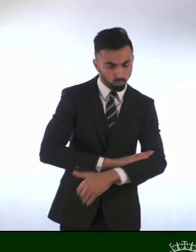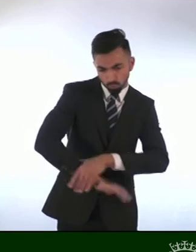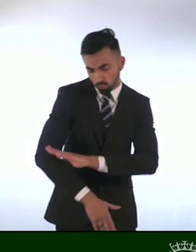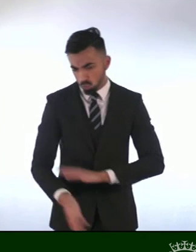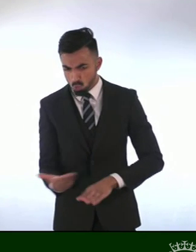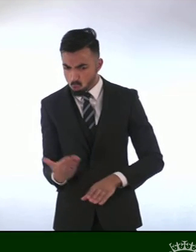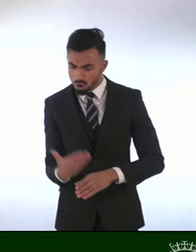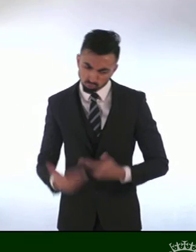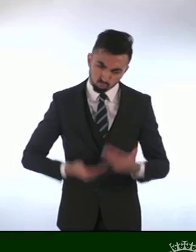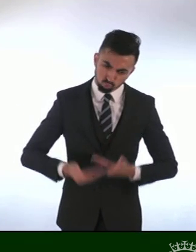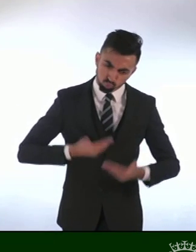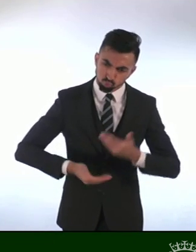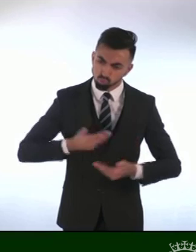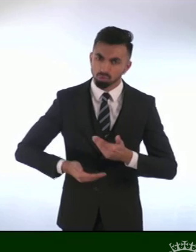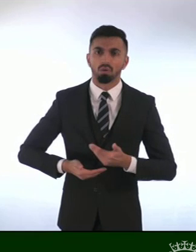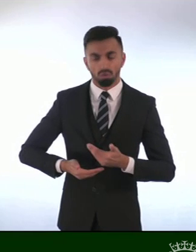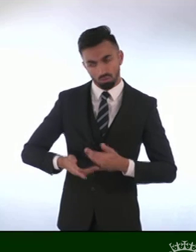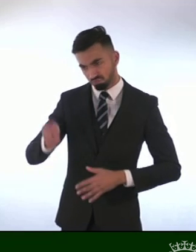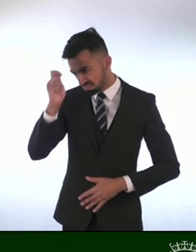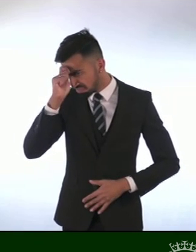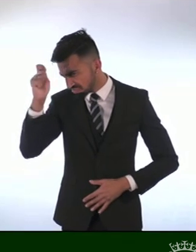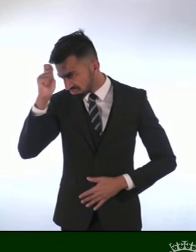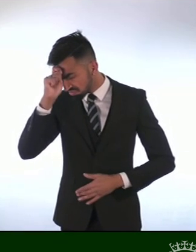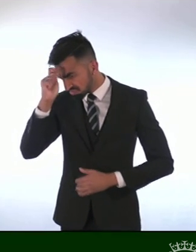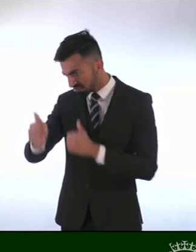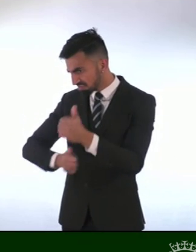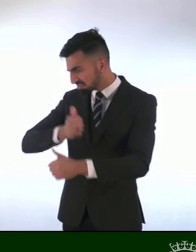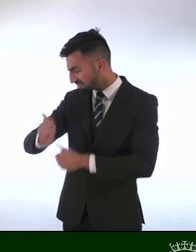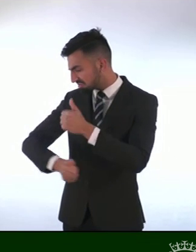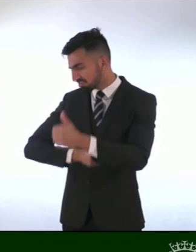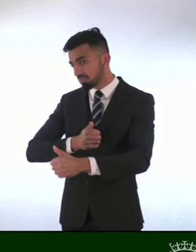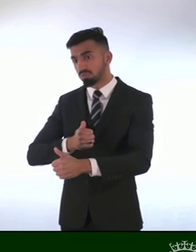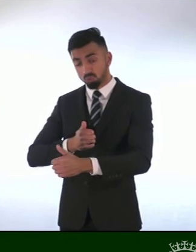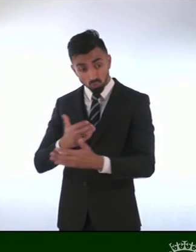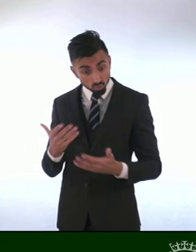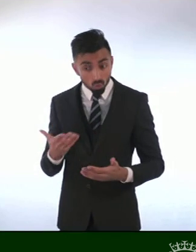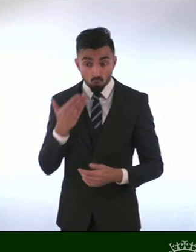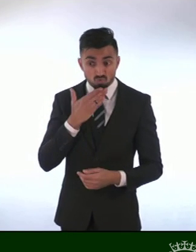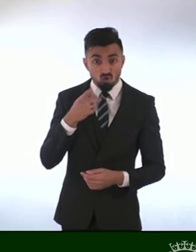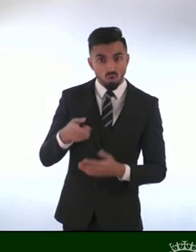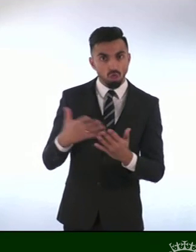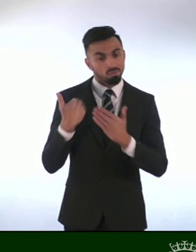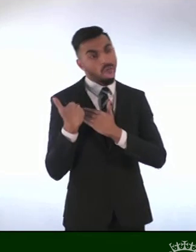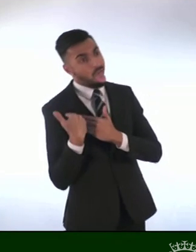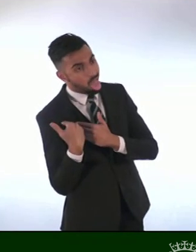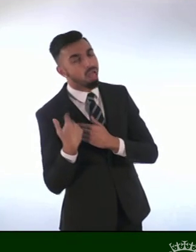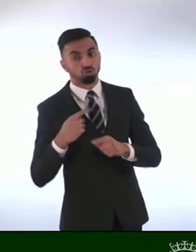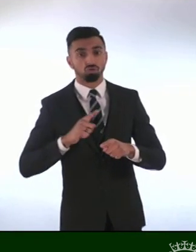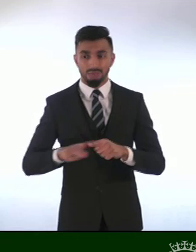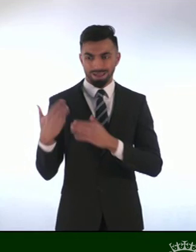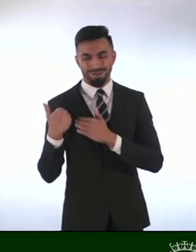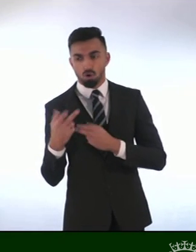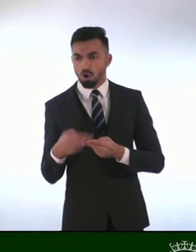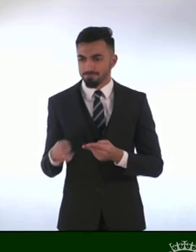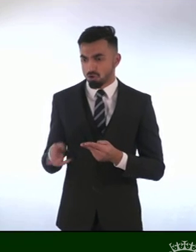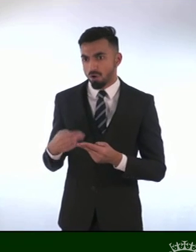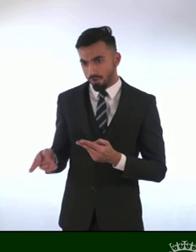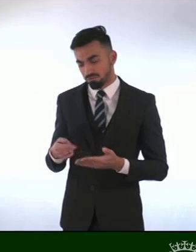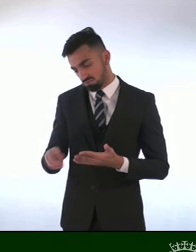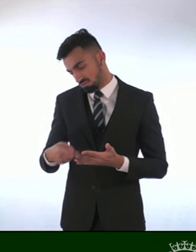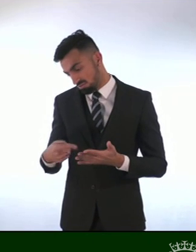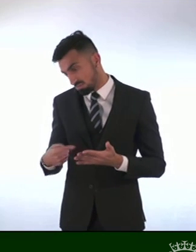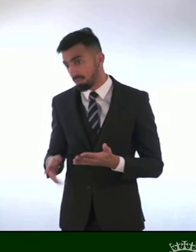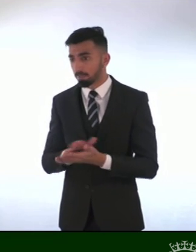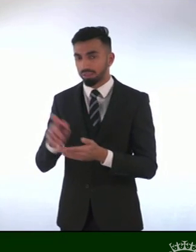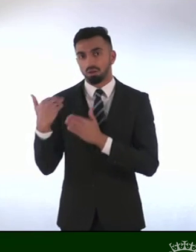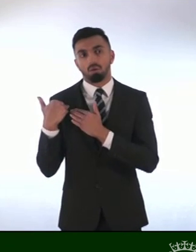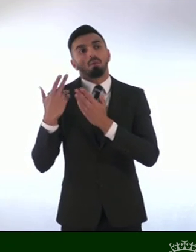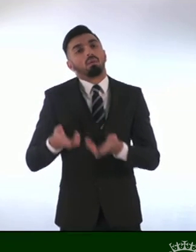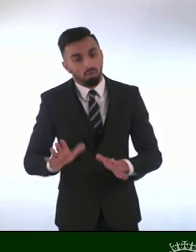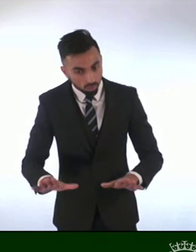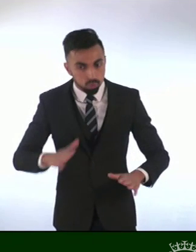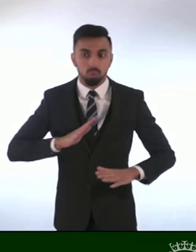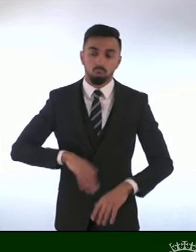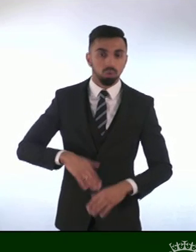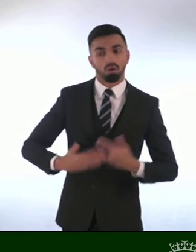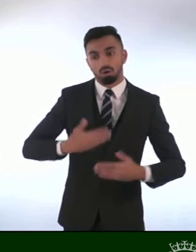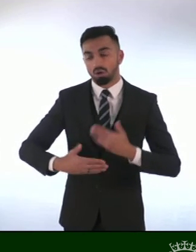Of course we will do everything we can to remove burdens on schools, and Ofsted is one in particular that we can address.